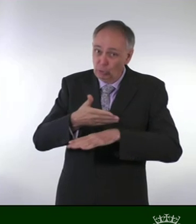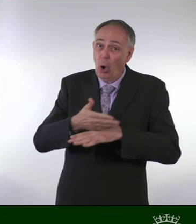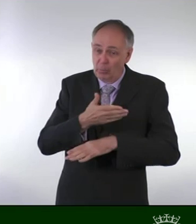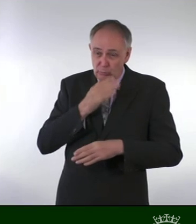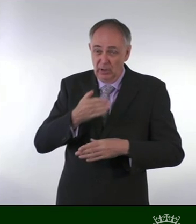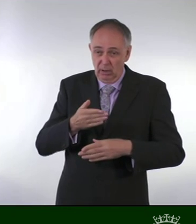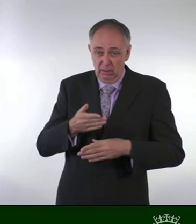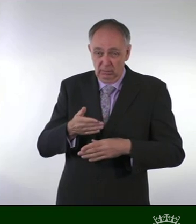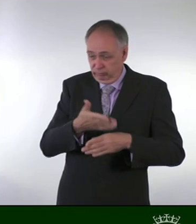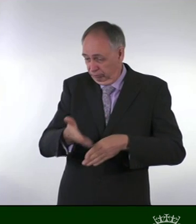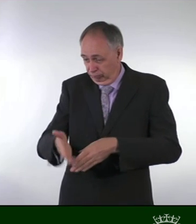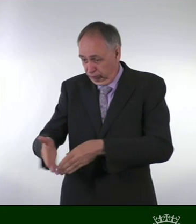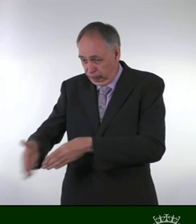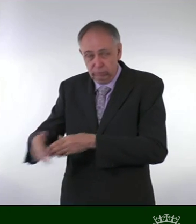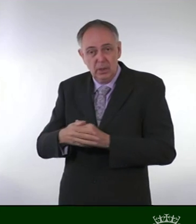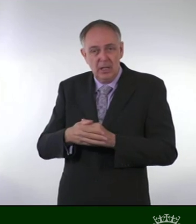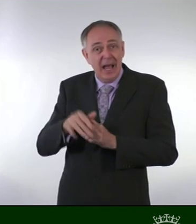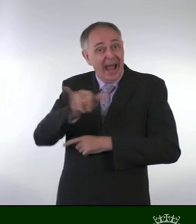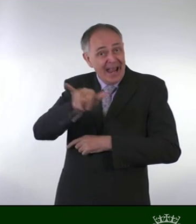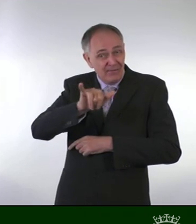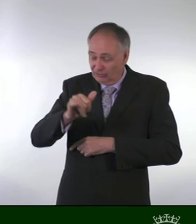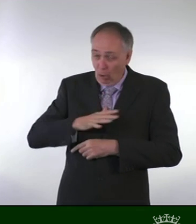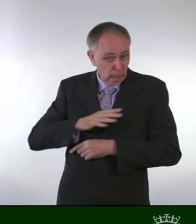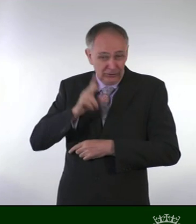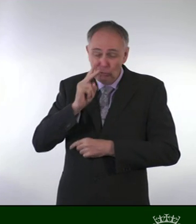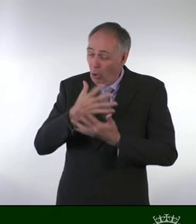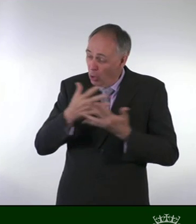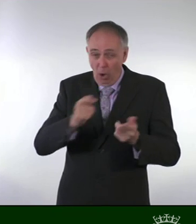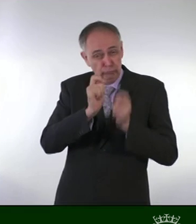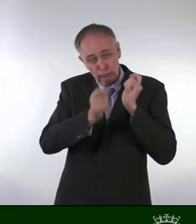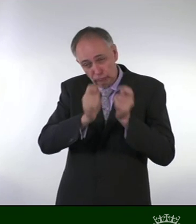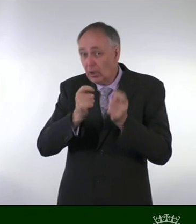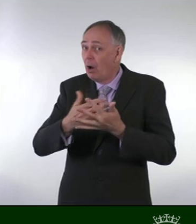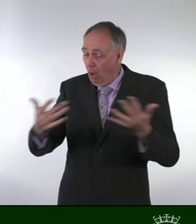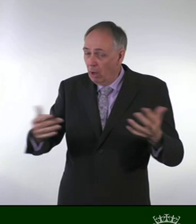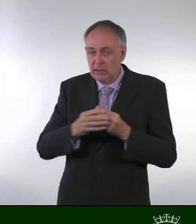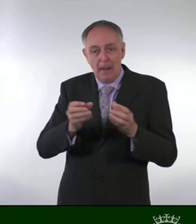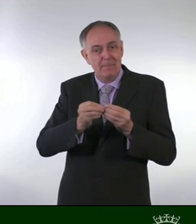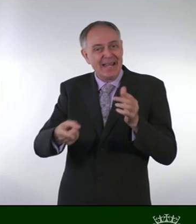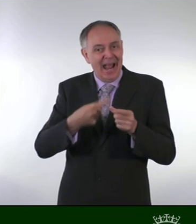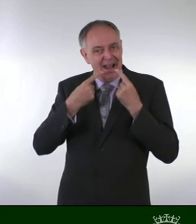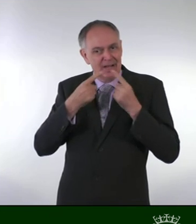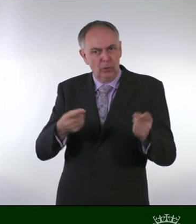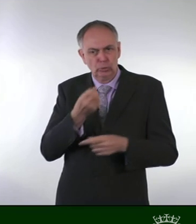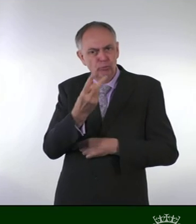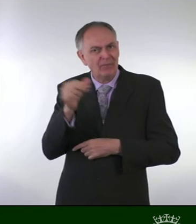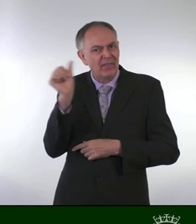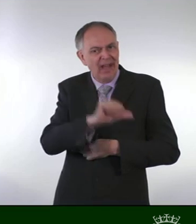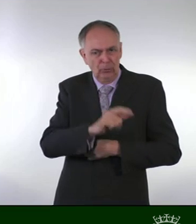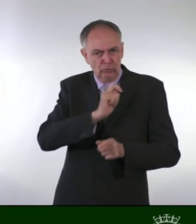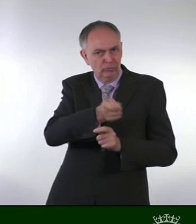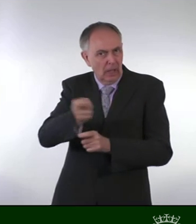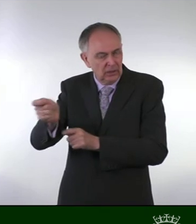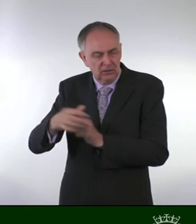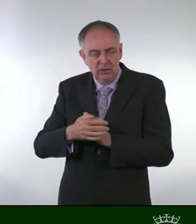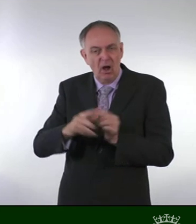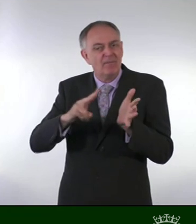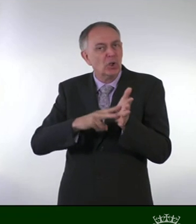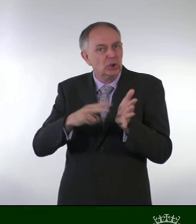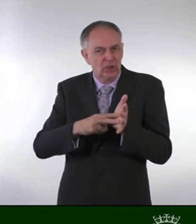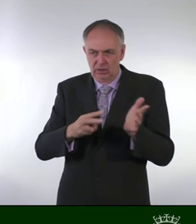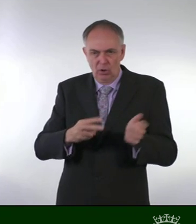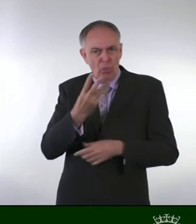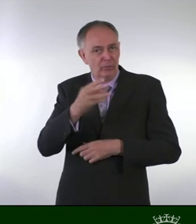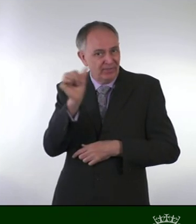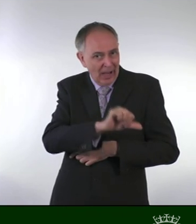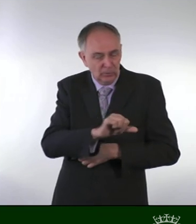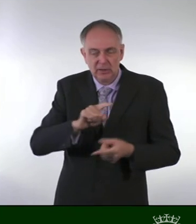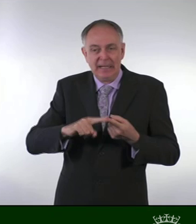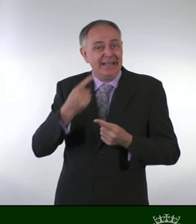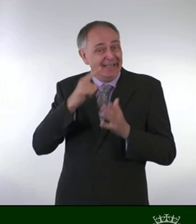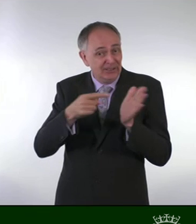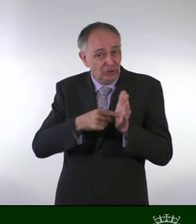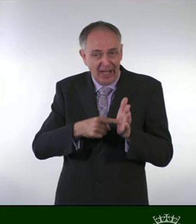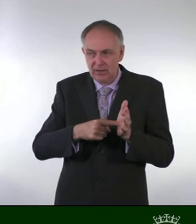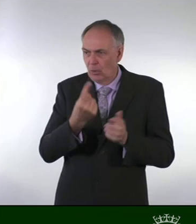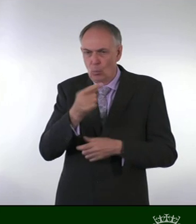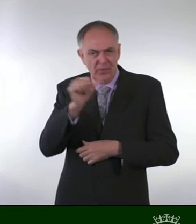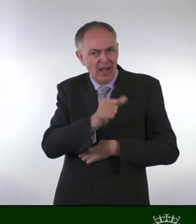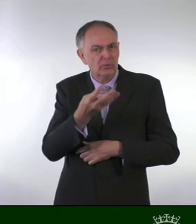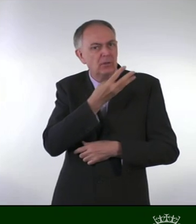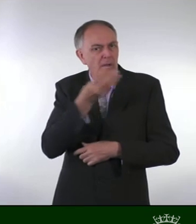One of the sectors, aviation, has already seen huge redundancies: BA has announced 12,000 redundancies, Virgin 3,000, and easyJet 1,900.